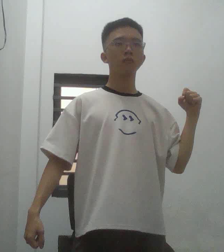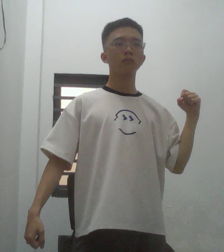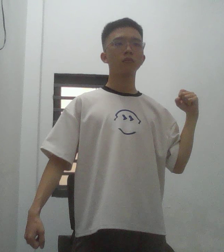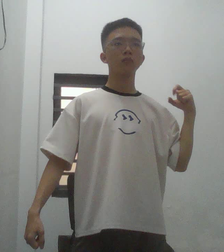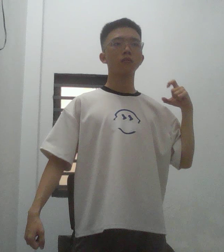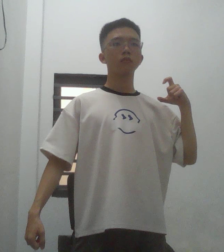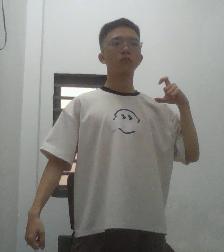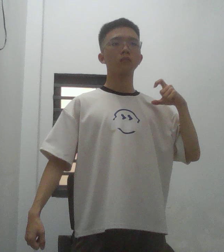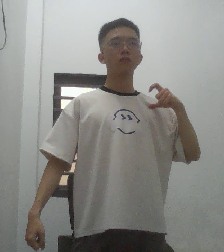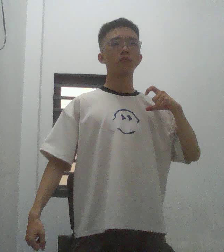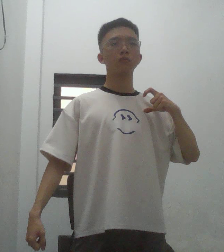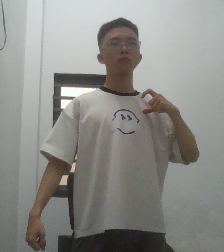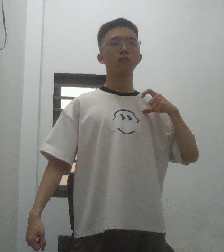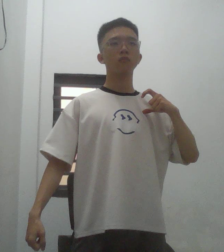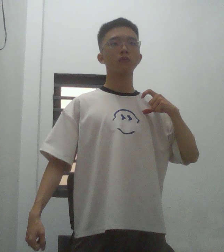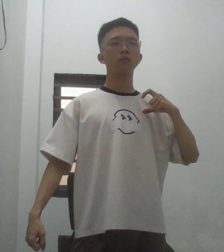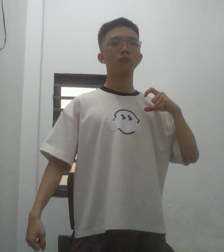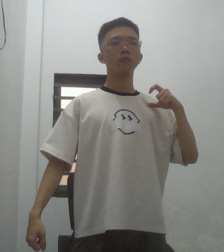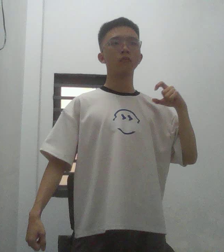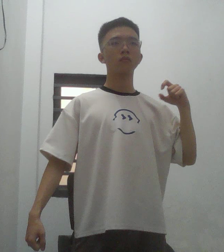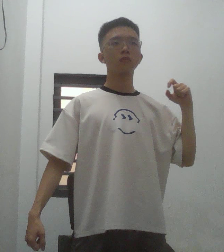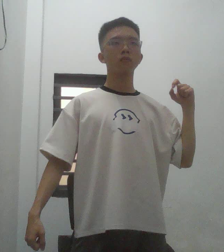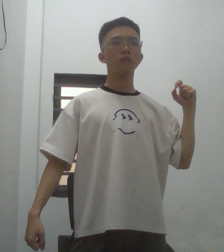giau co